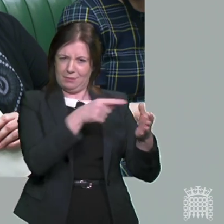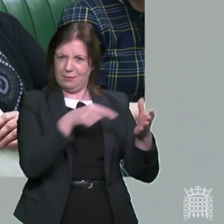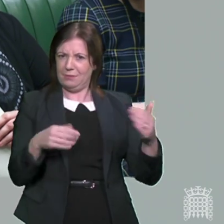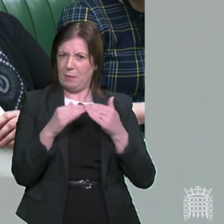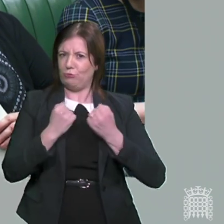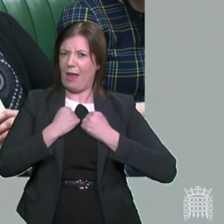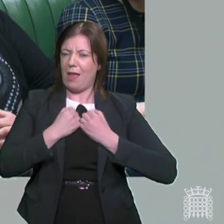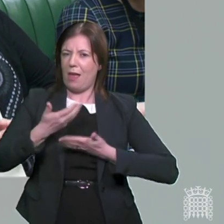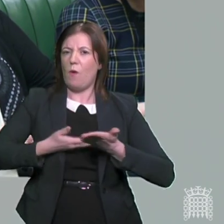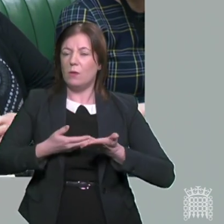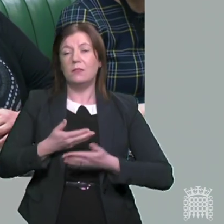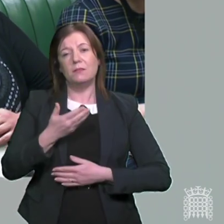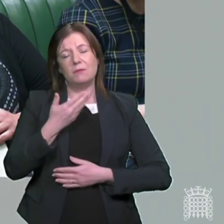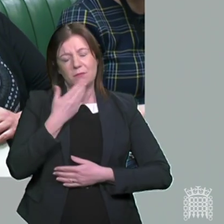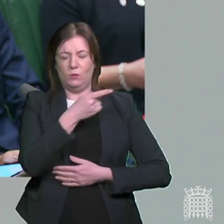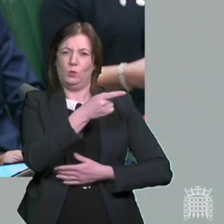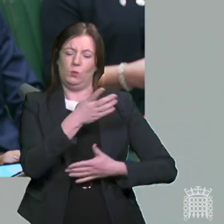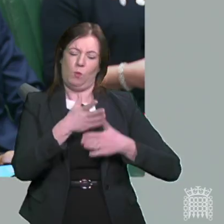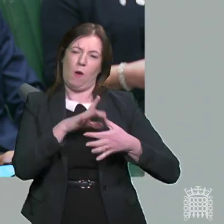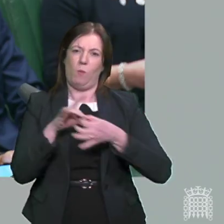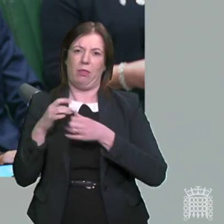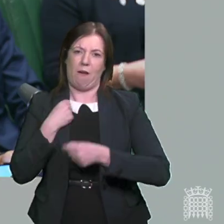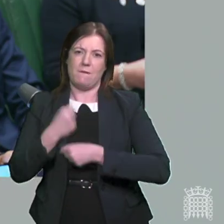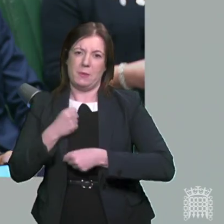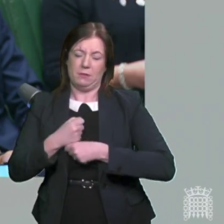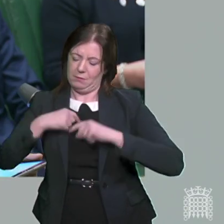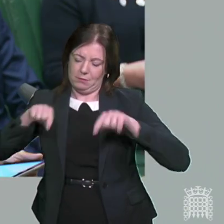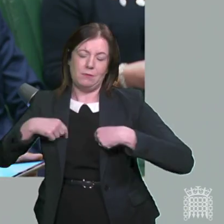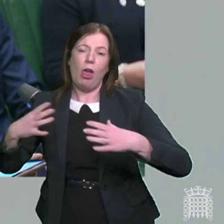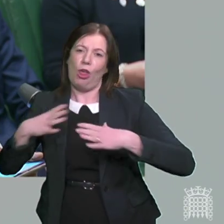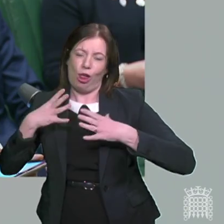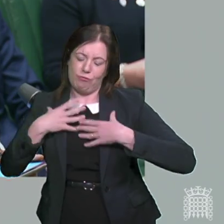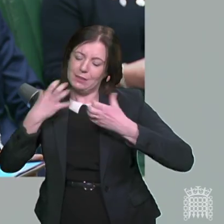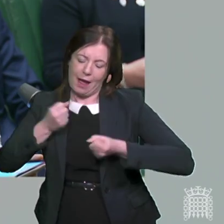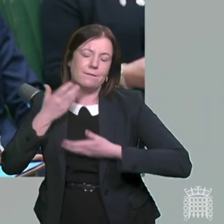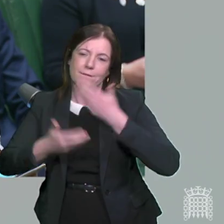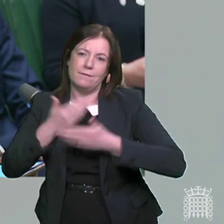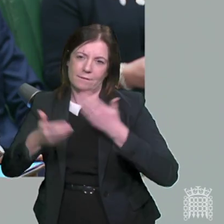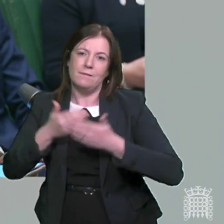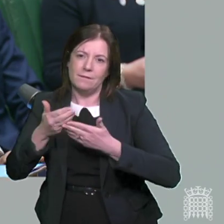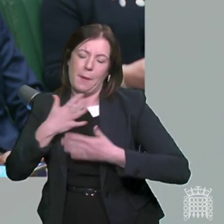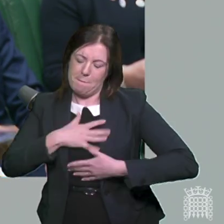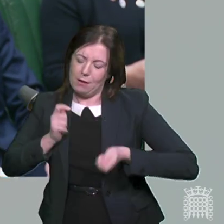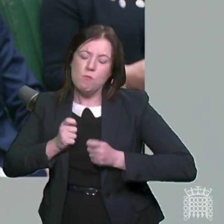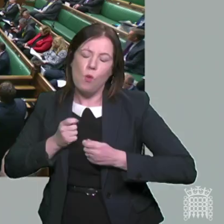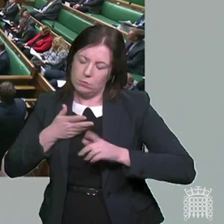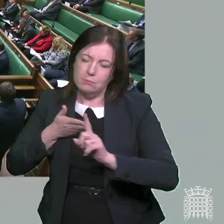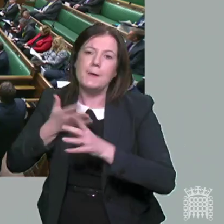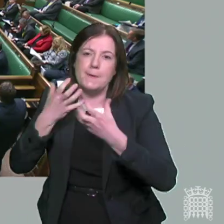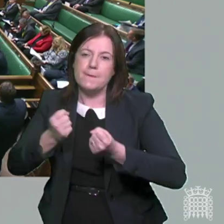The best thing for her to do would be to work with the Government and look at the good work we are doing on tackling issues around the menopause.